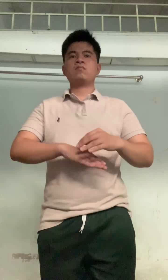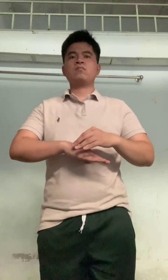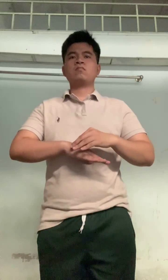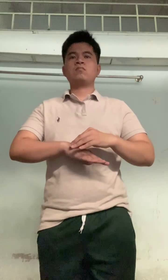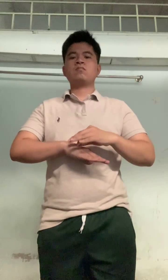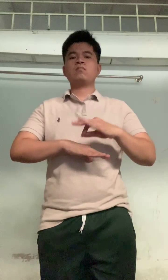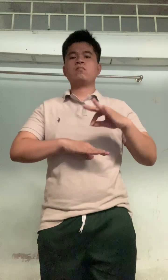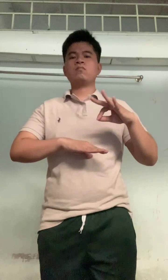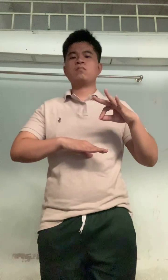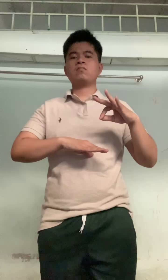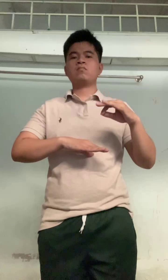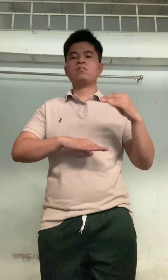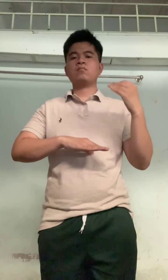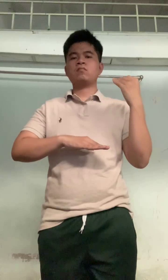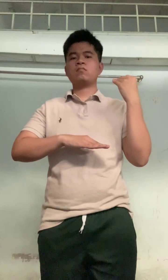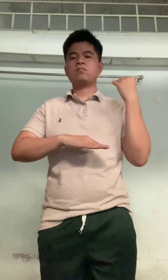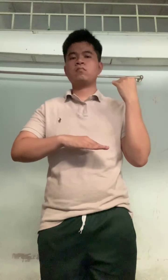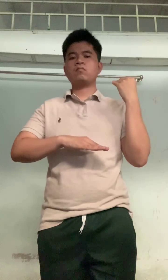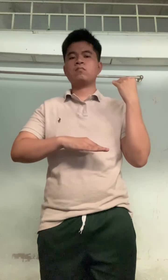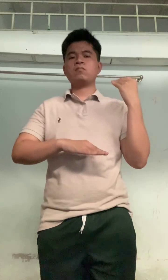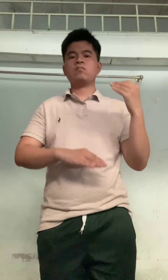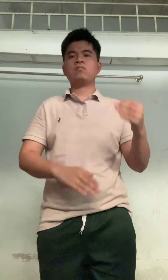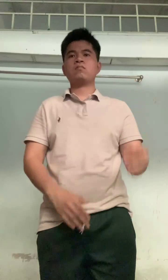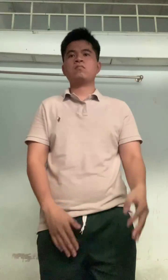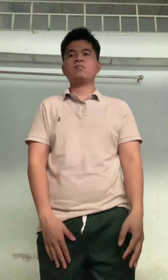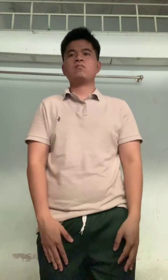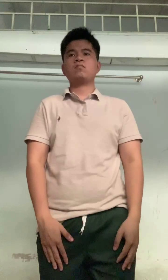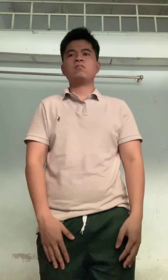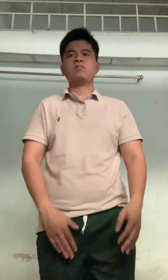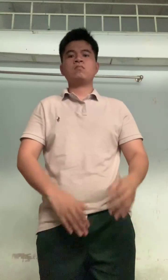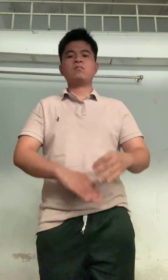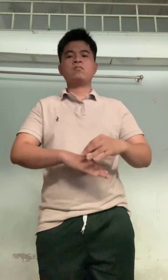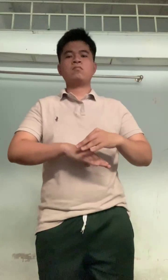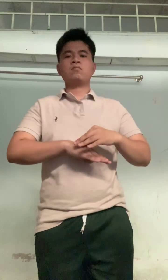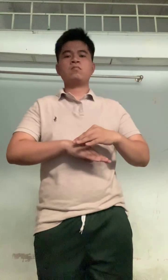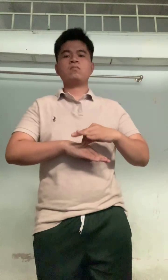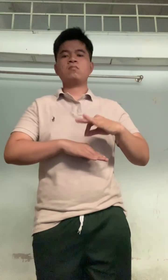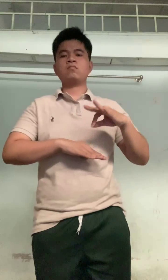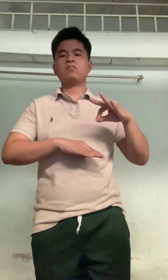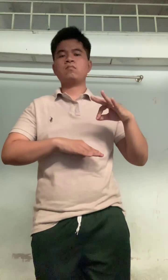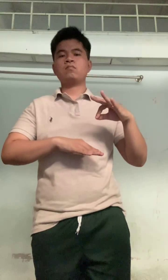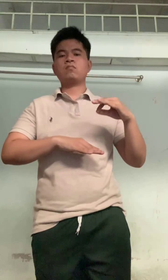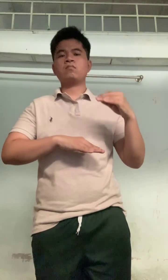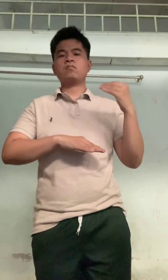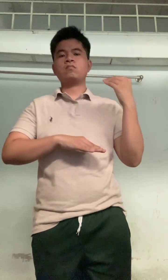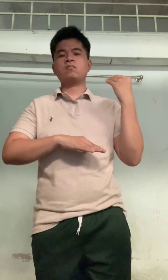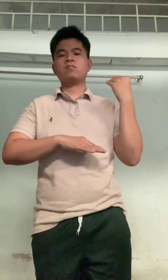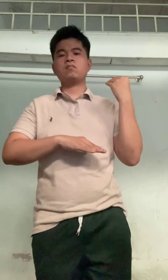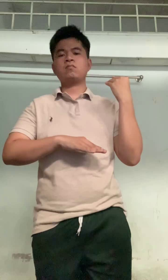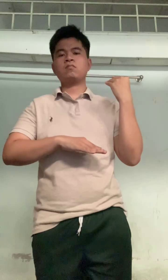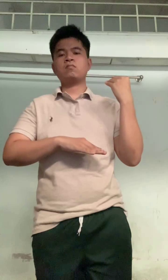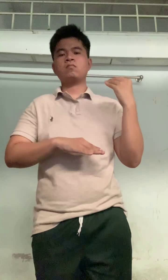tuan truoc